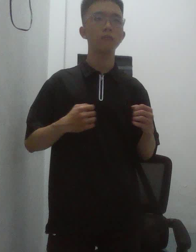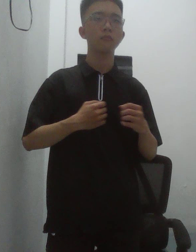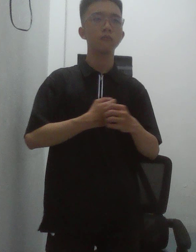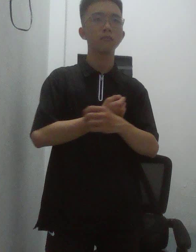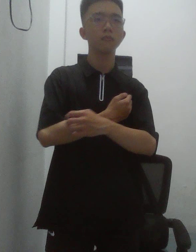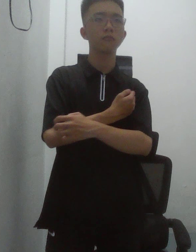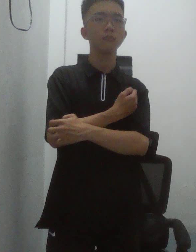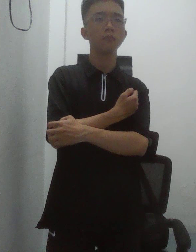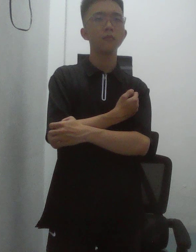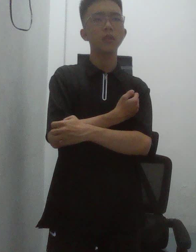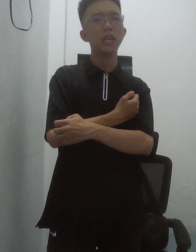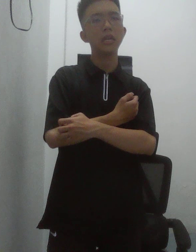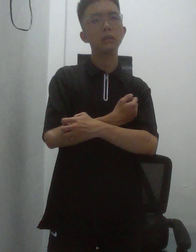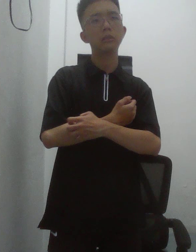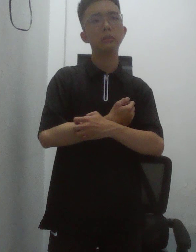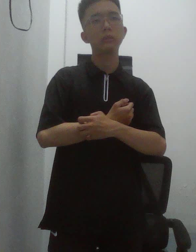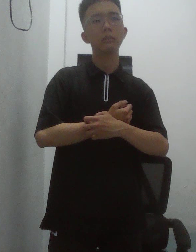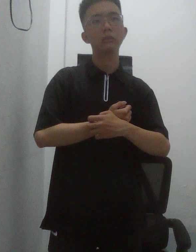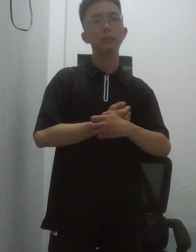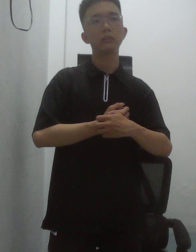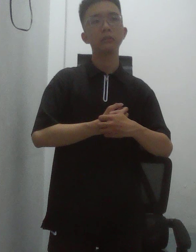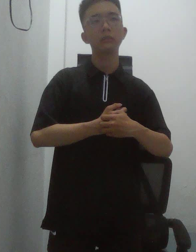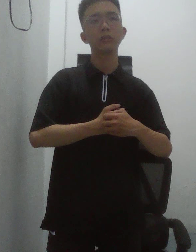ngheo